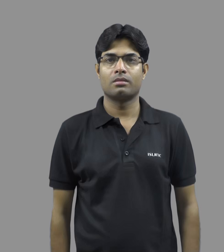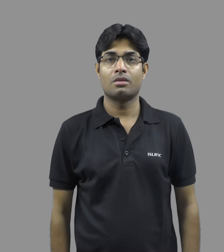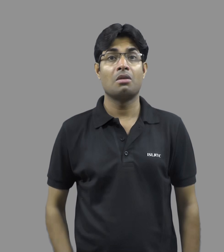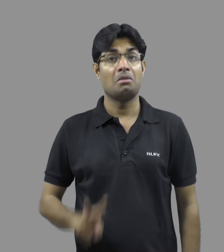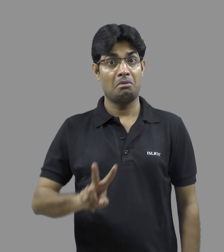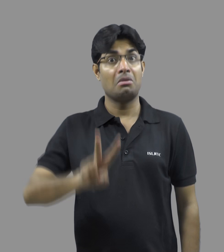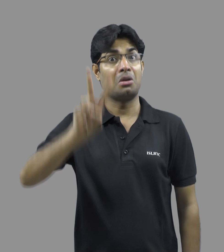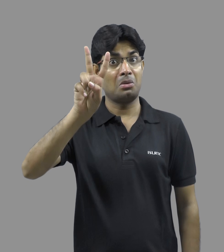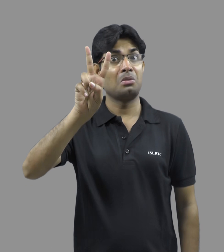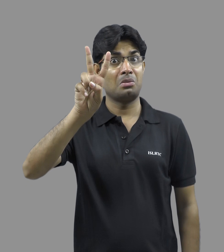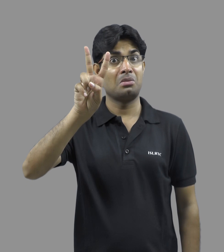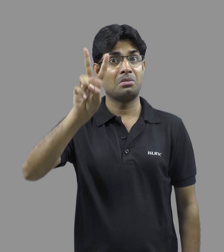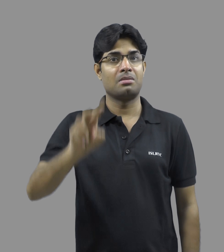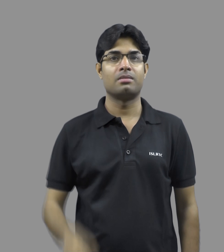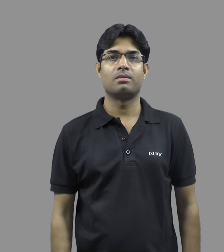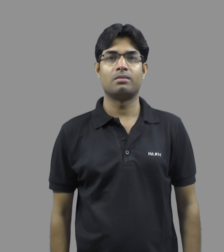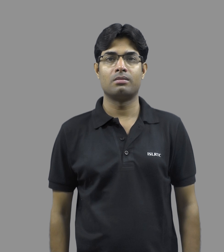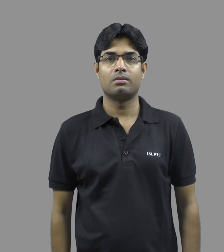Value Worth Merit (Positive)